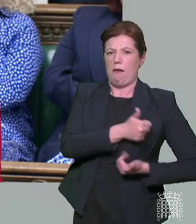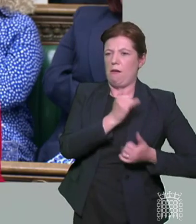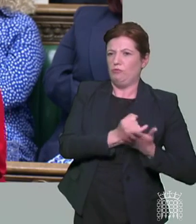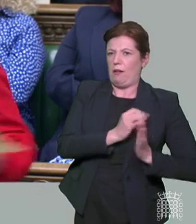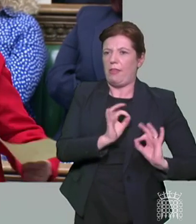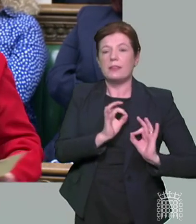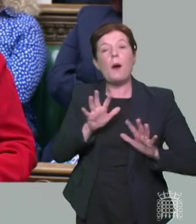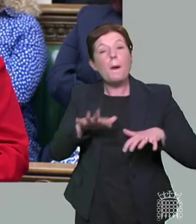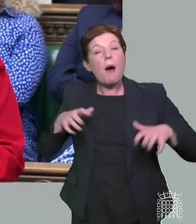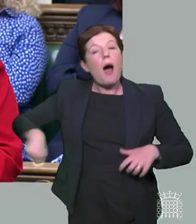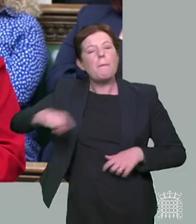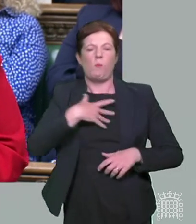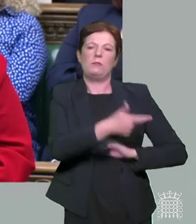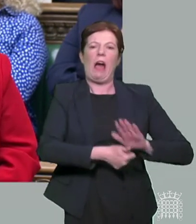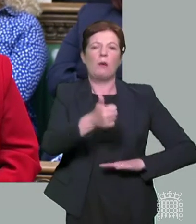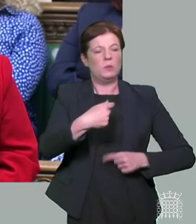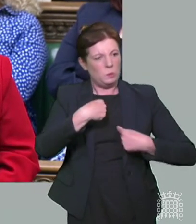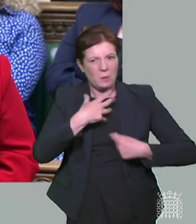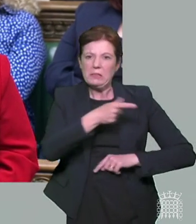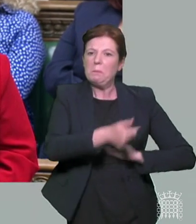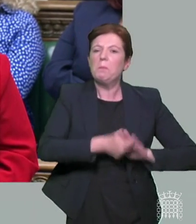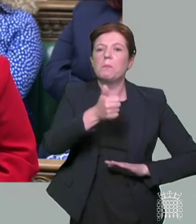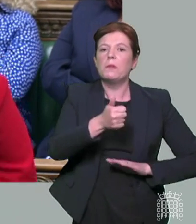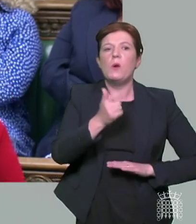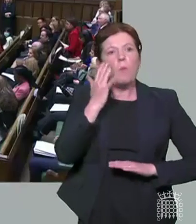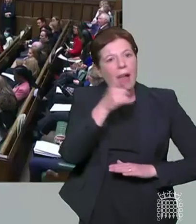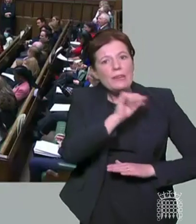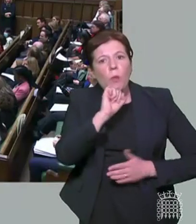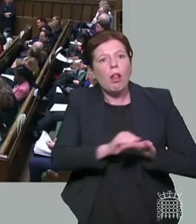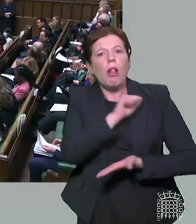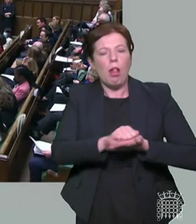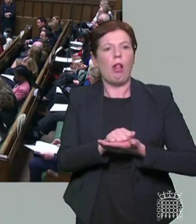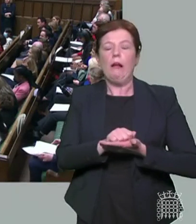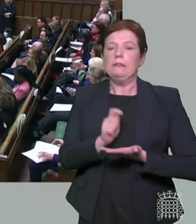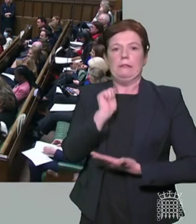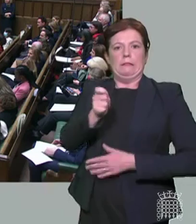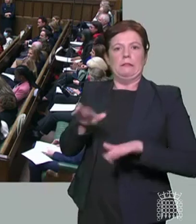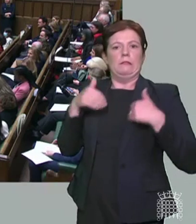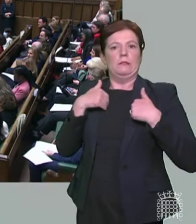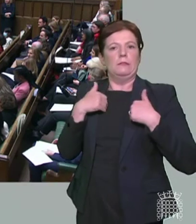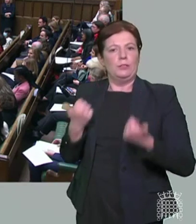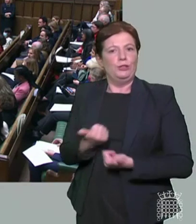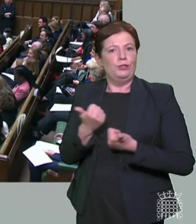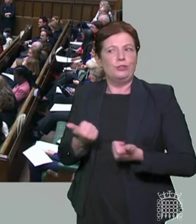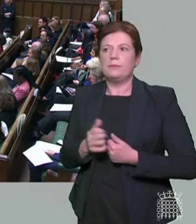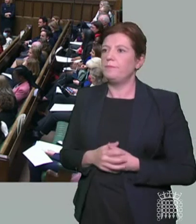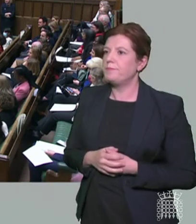The public want him gone. We want him gone. When will he do the right thing and resign?